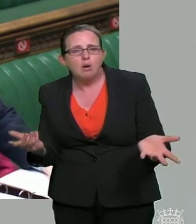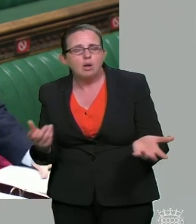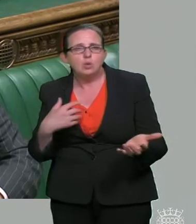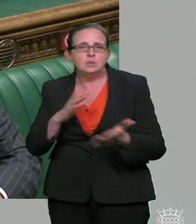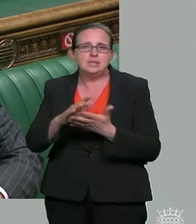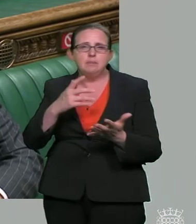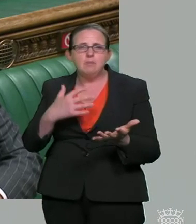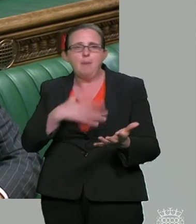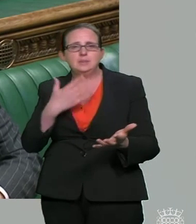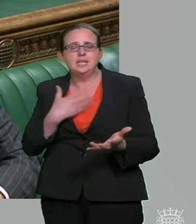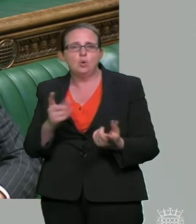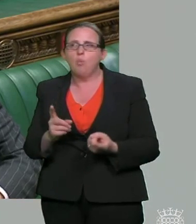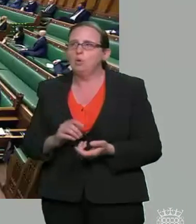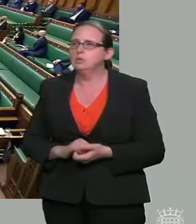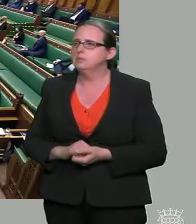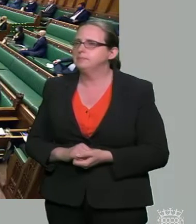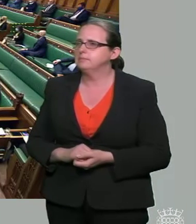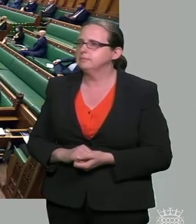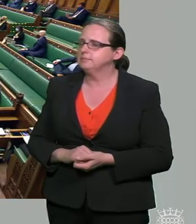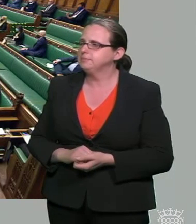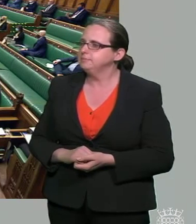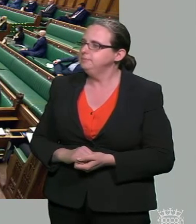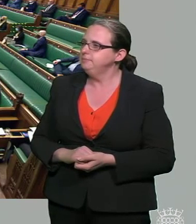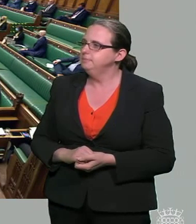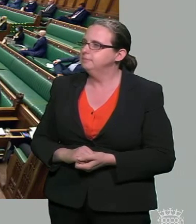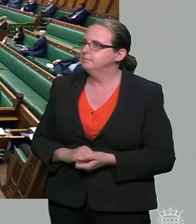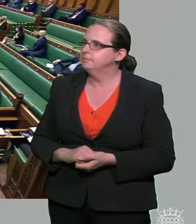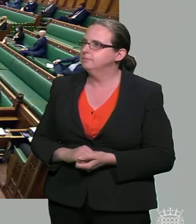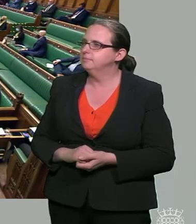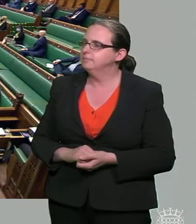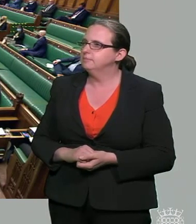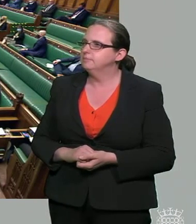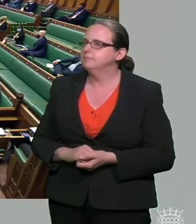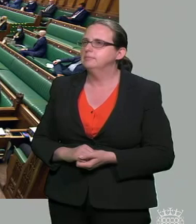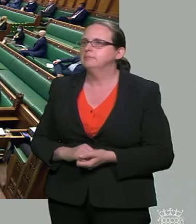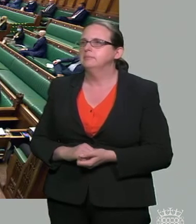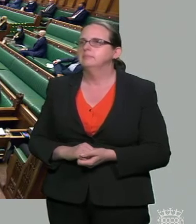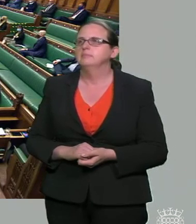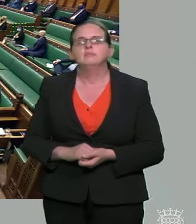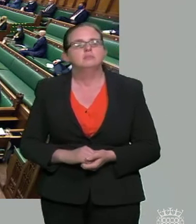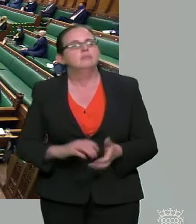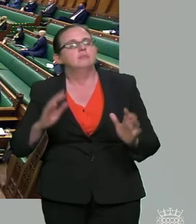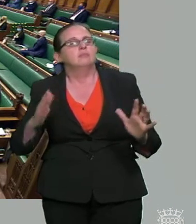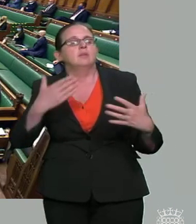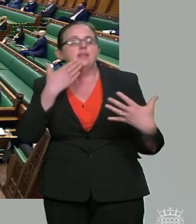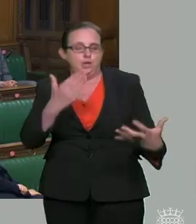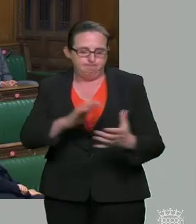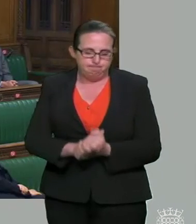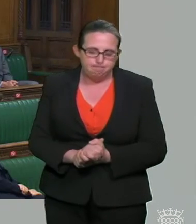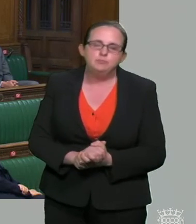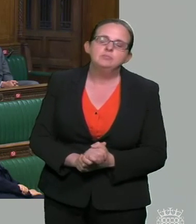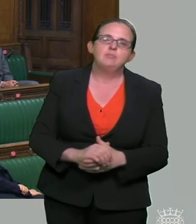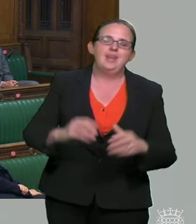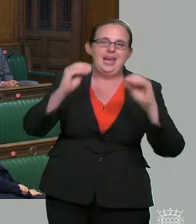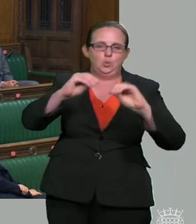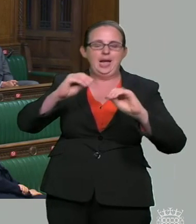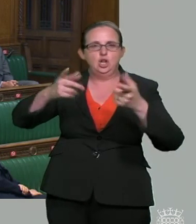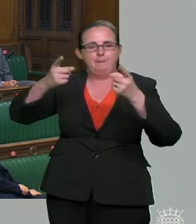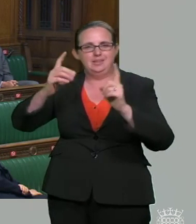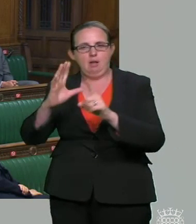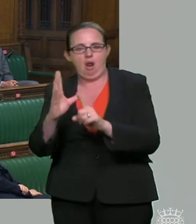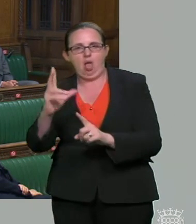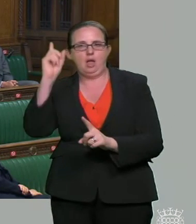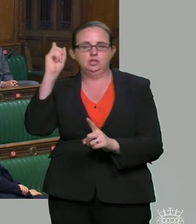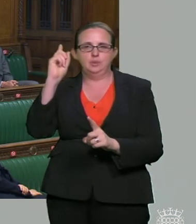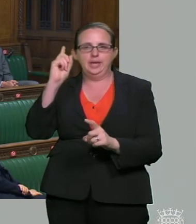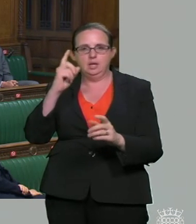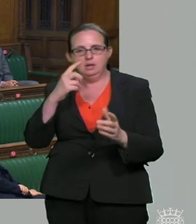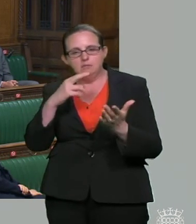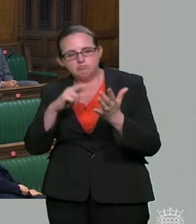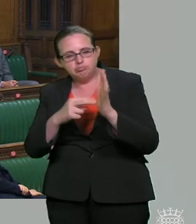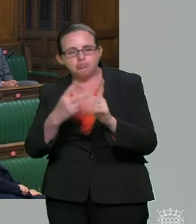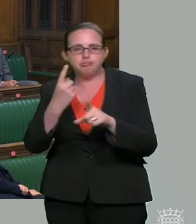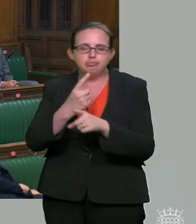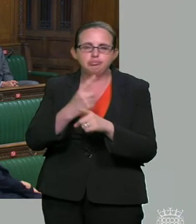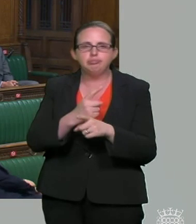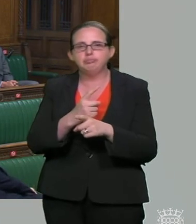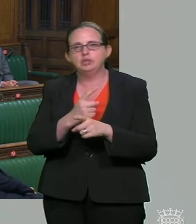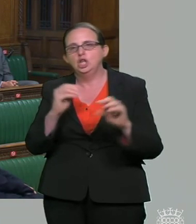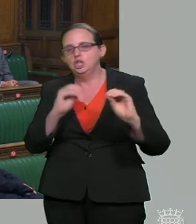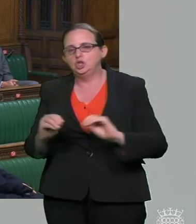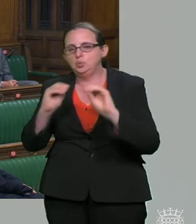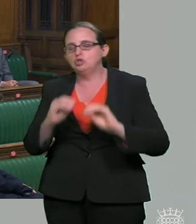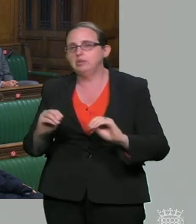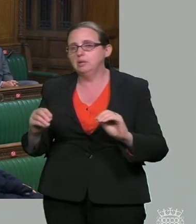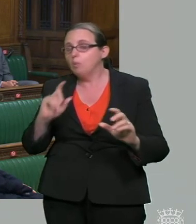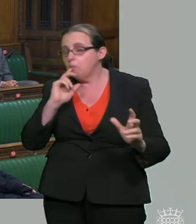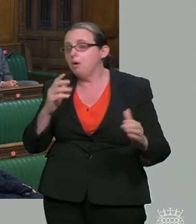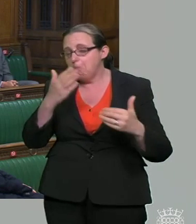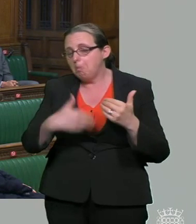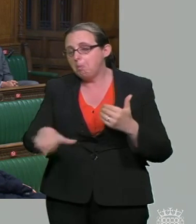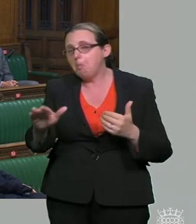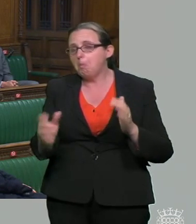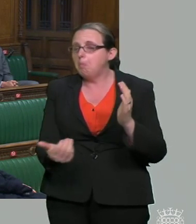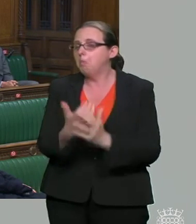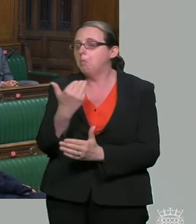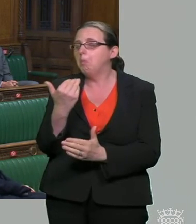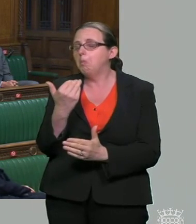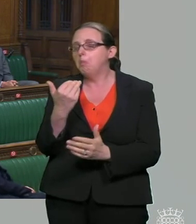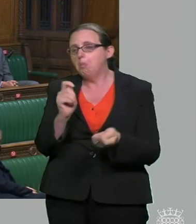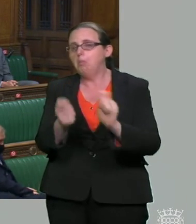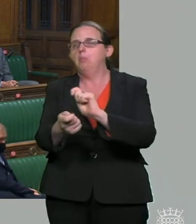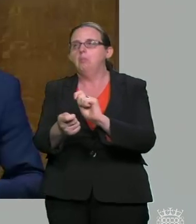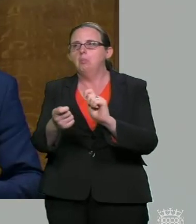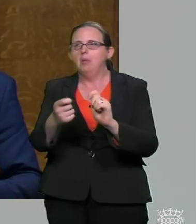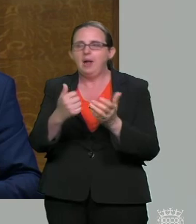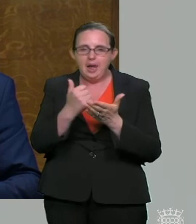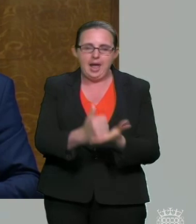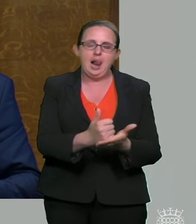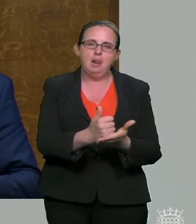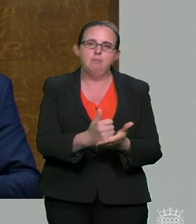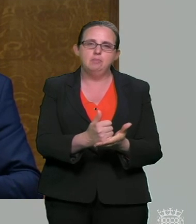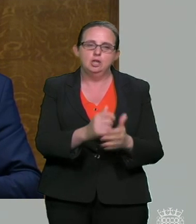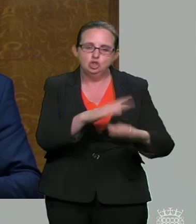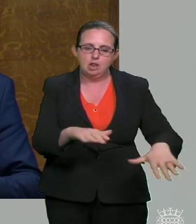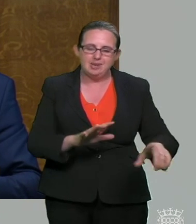ScottBenton I welcome plans outlined by the Education Secretary last week that will oversee a tutoring revolution in this country—a proven way to help the most disadvantaged children to catch up.